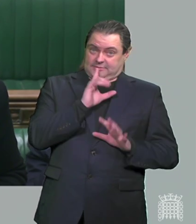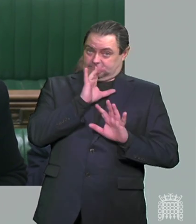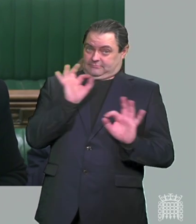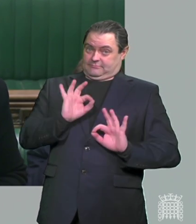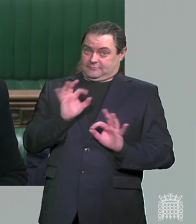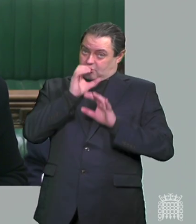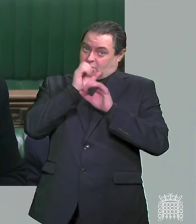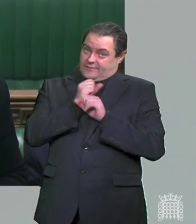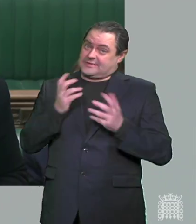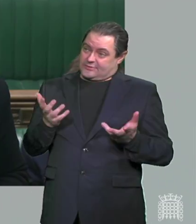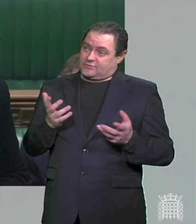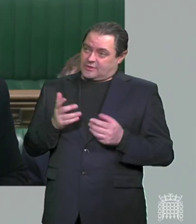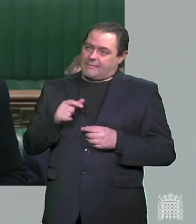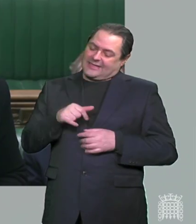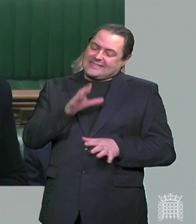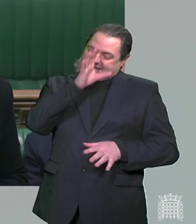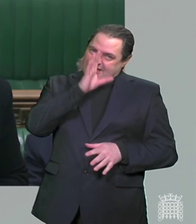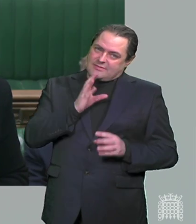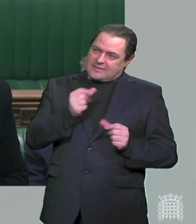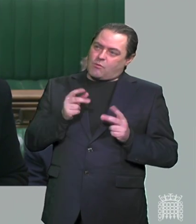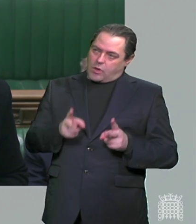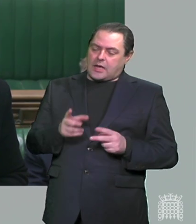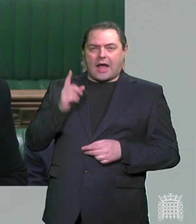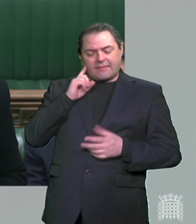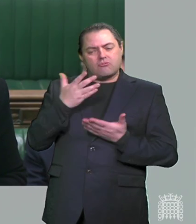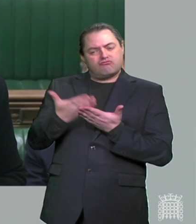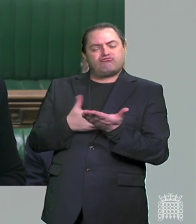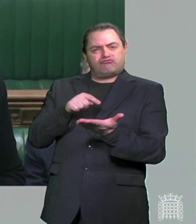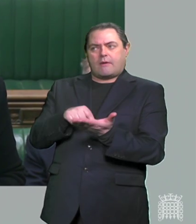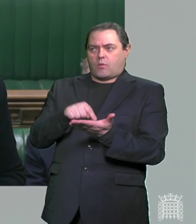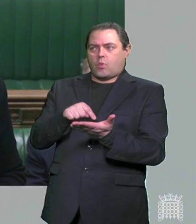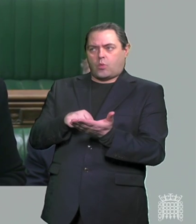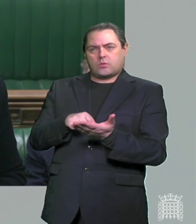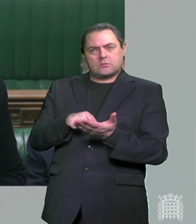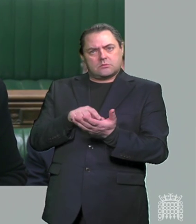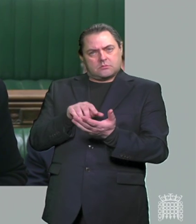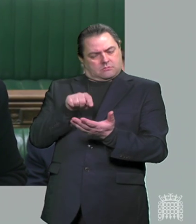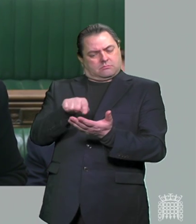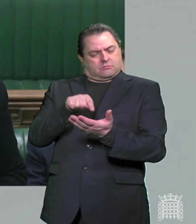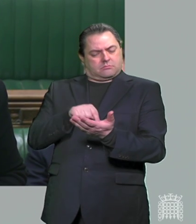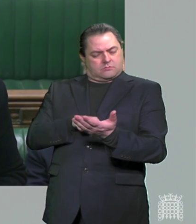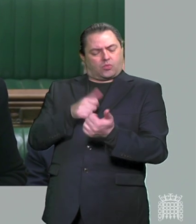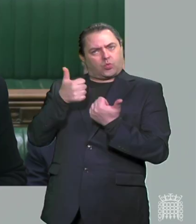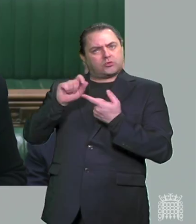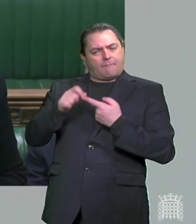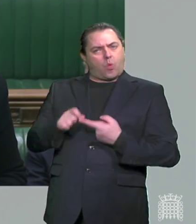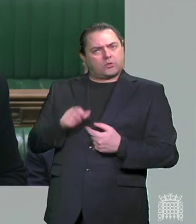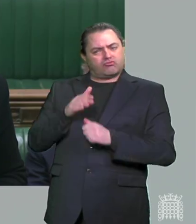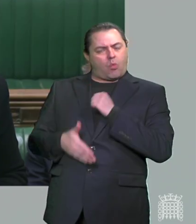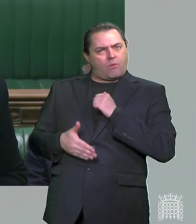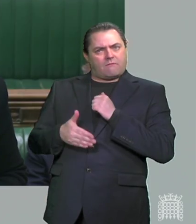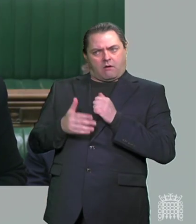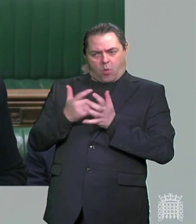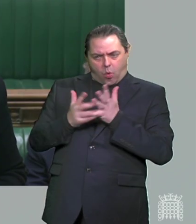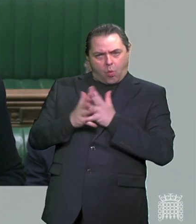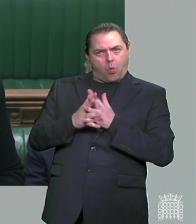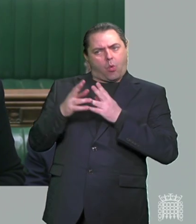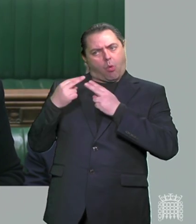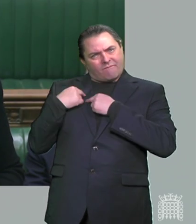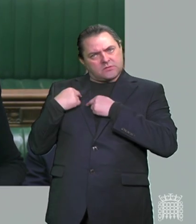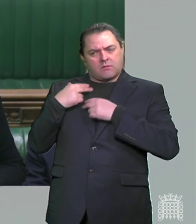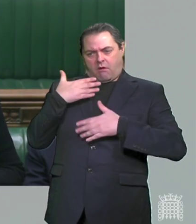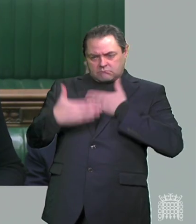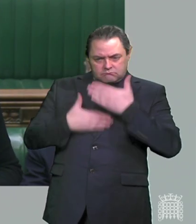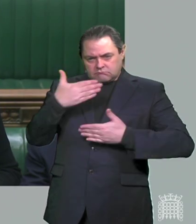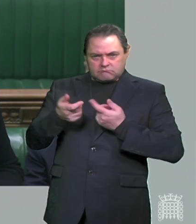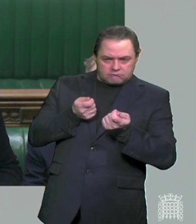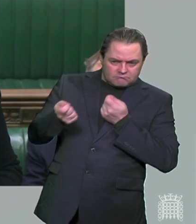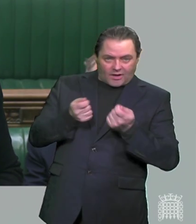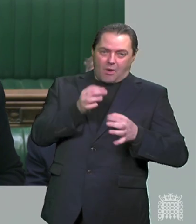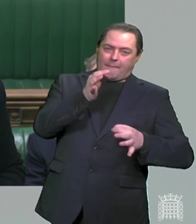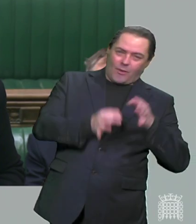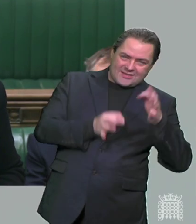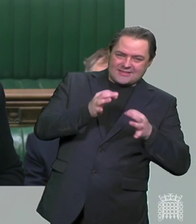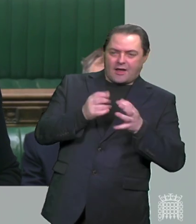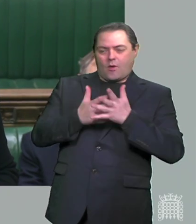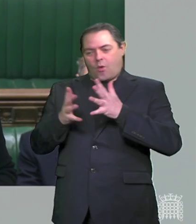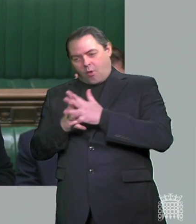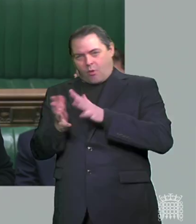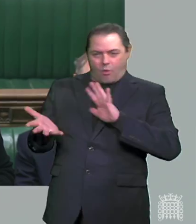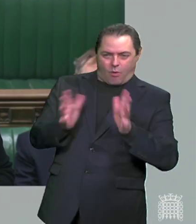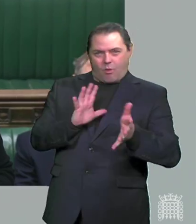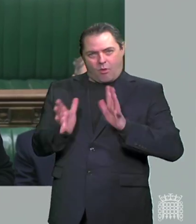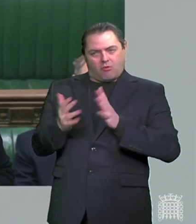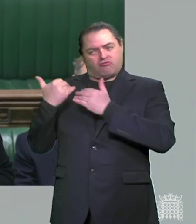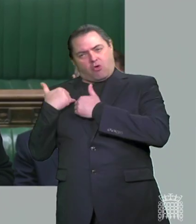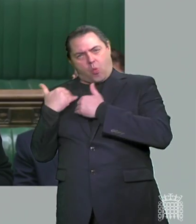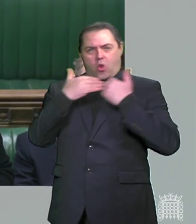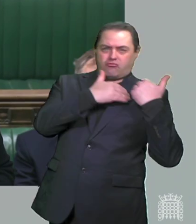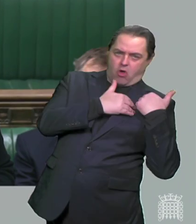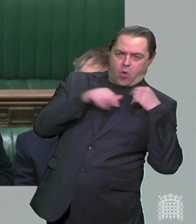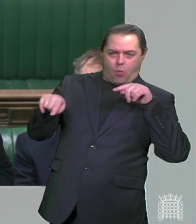Seriously—this is a serious matter—the report highlights some very important points about how the Law Officers work in combination, as politicians and as lawyers.